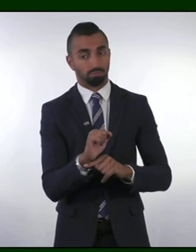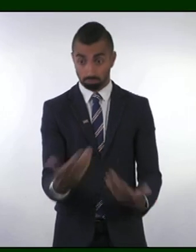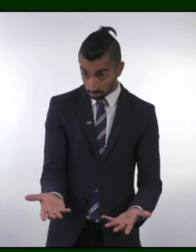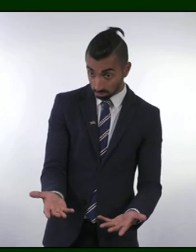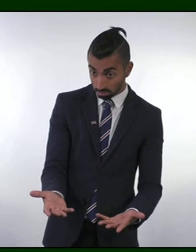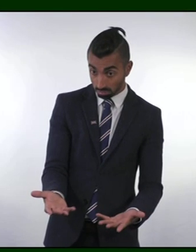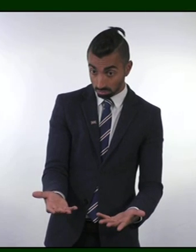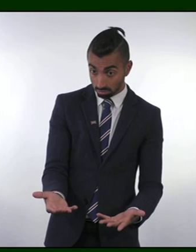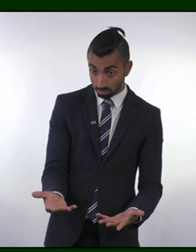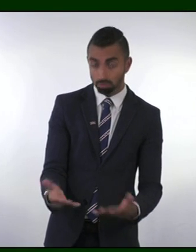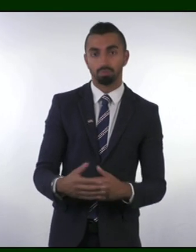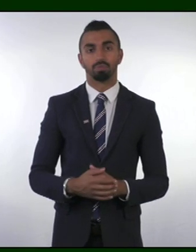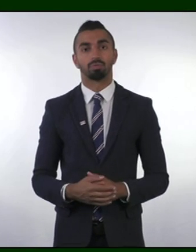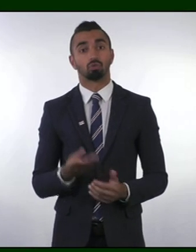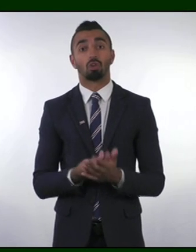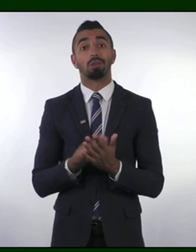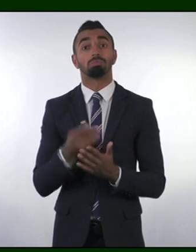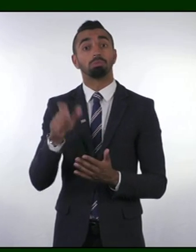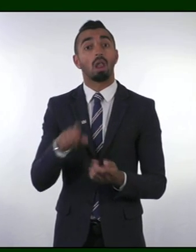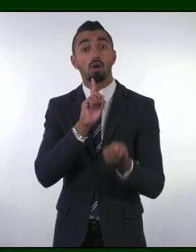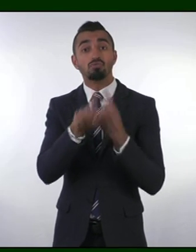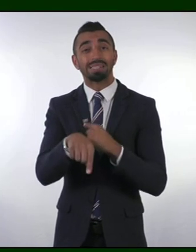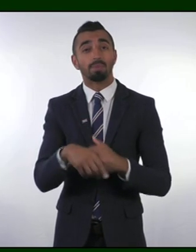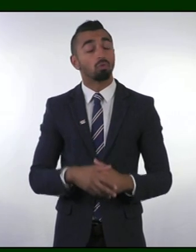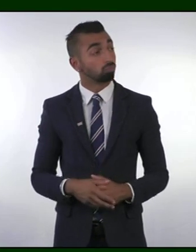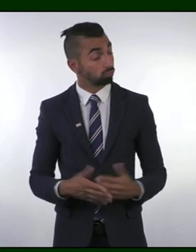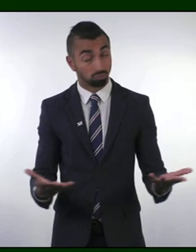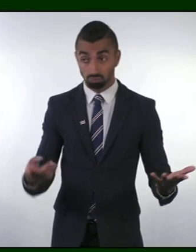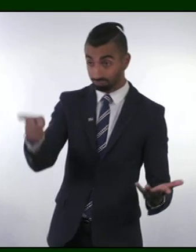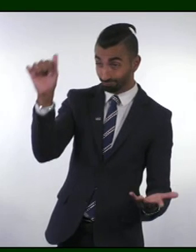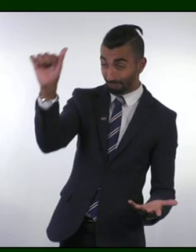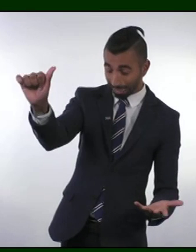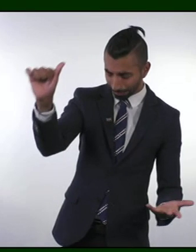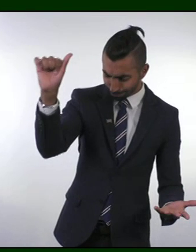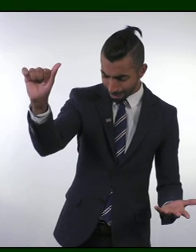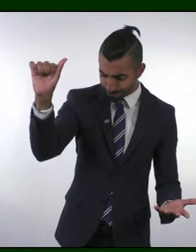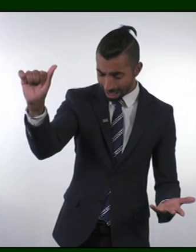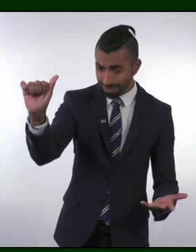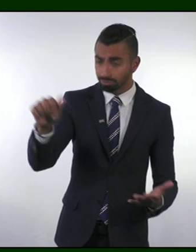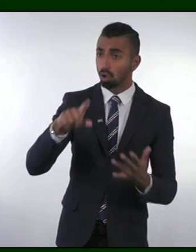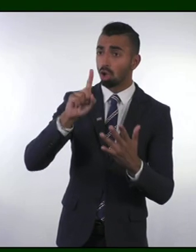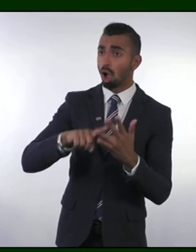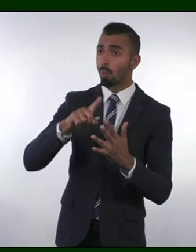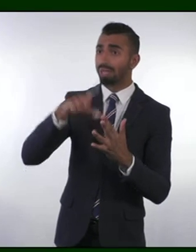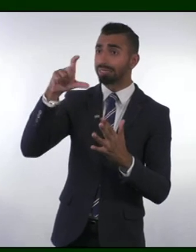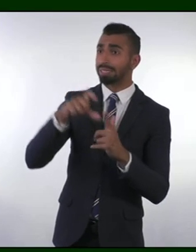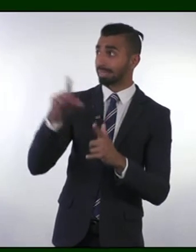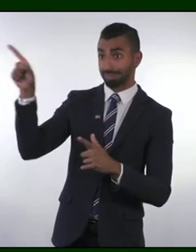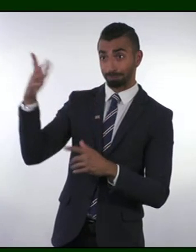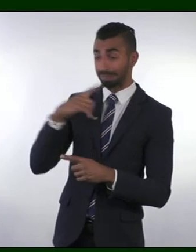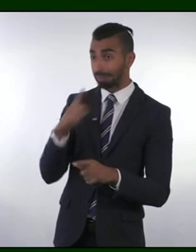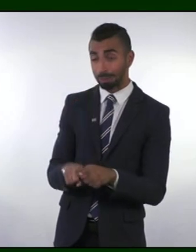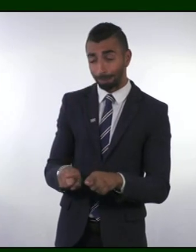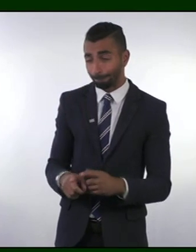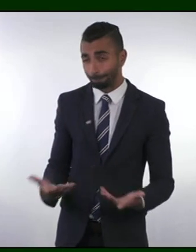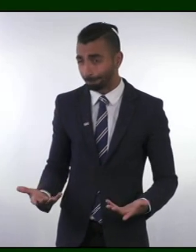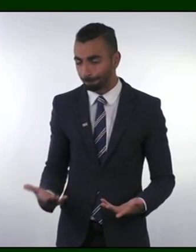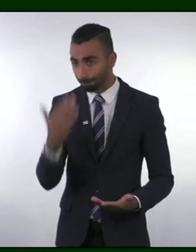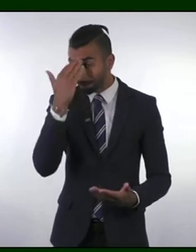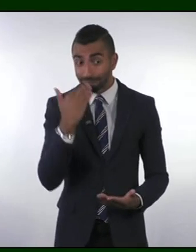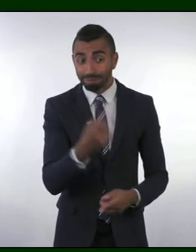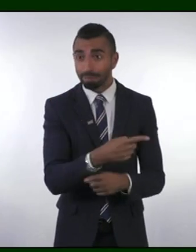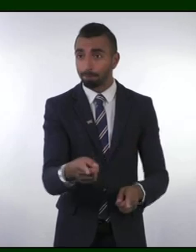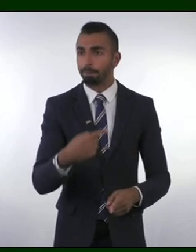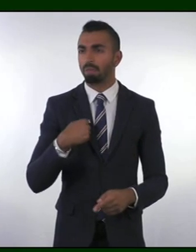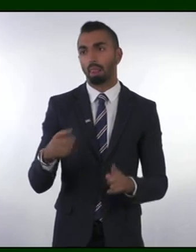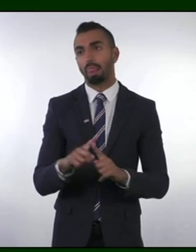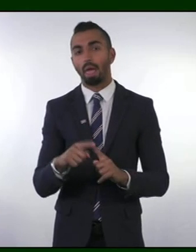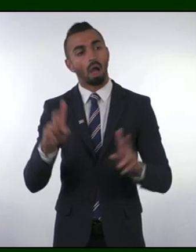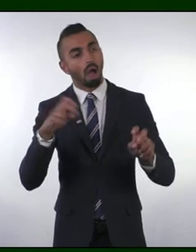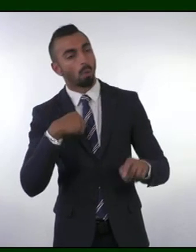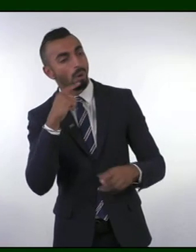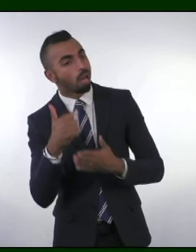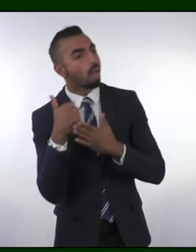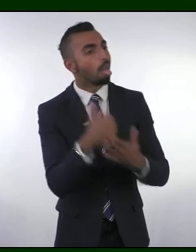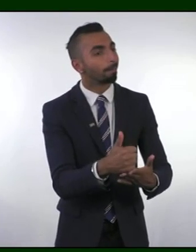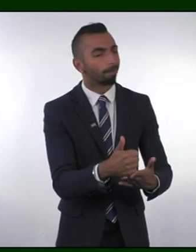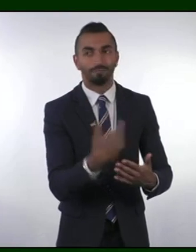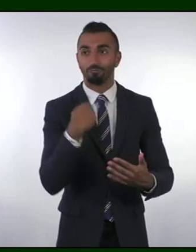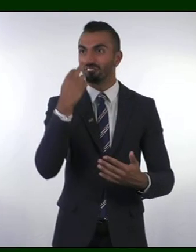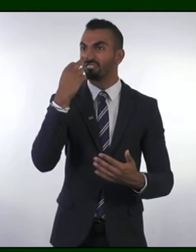We should not be peddling false hope to people. We should be providing a better future for them, and that is what our interventions today will do.